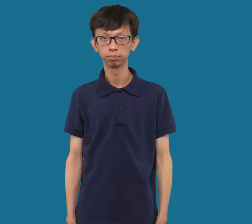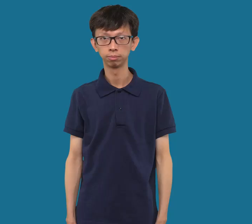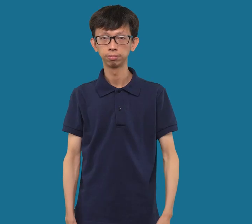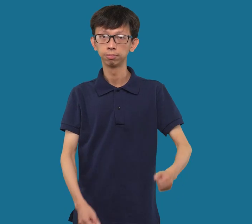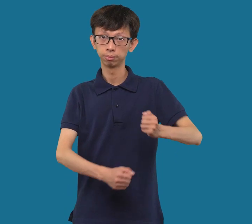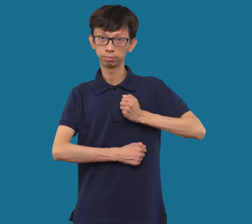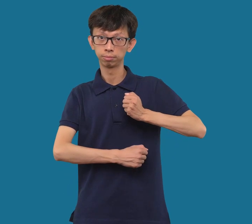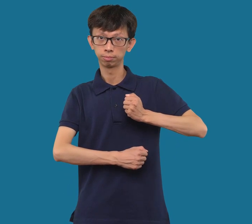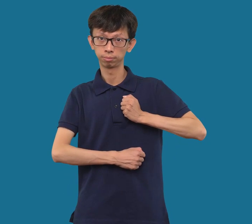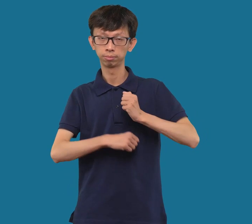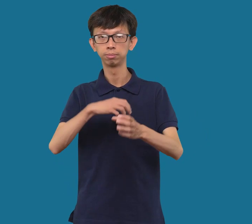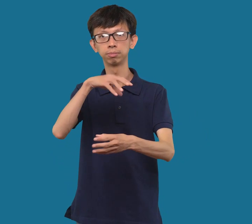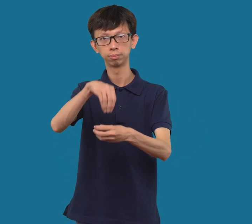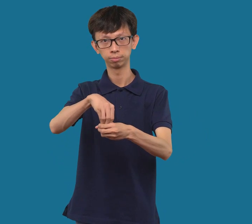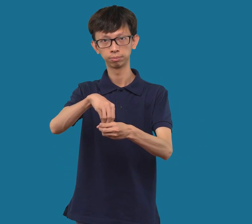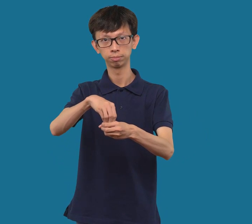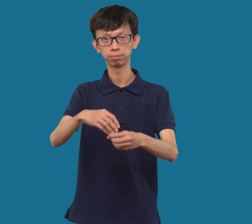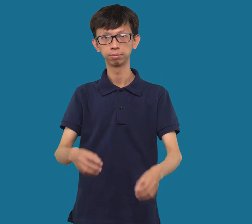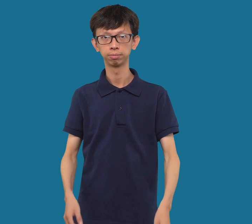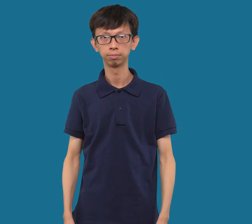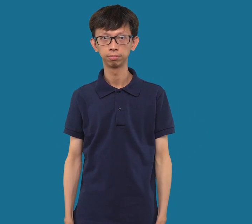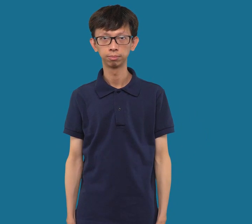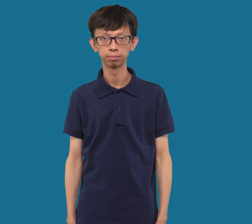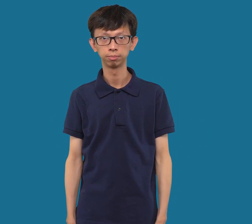nhập ngũ